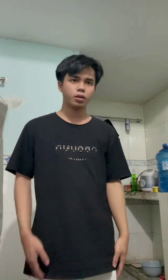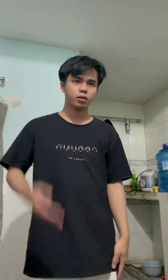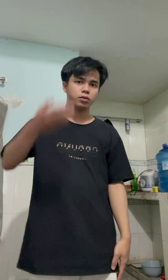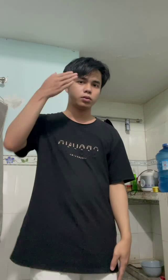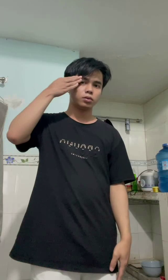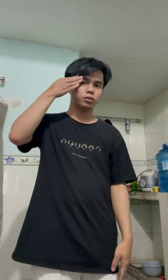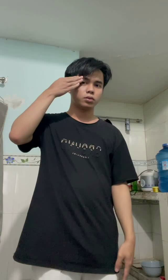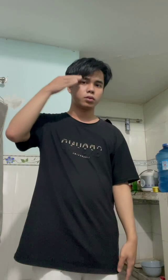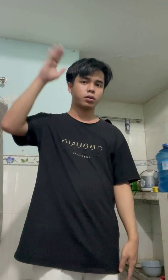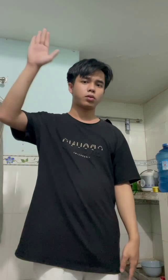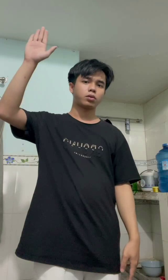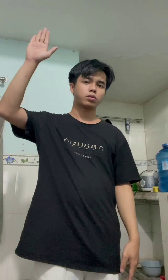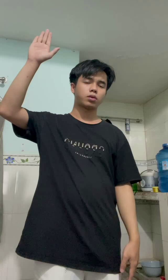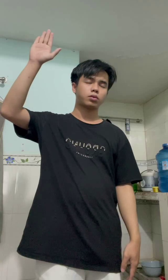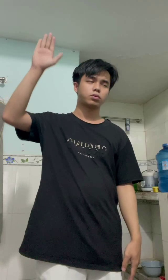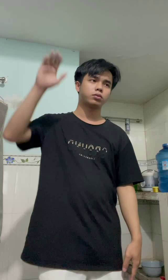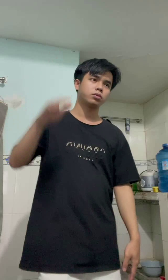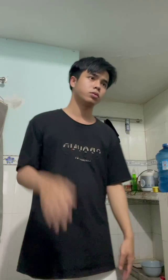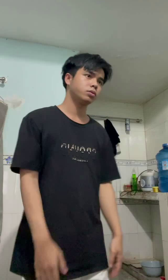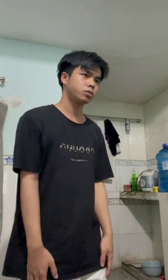khong biet